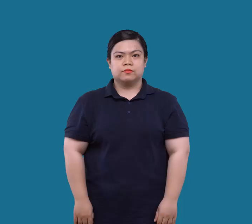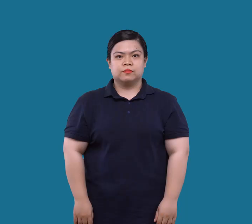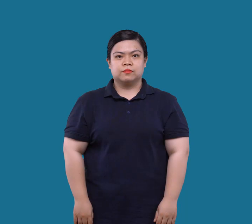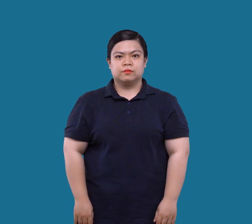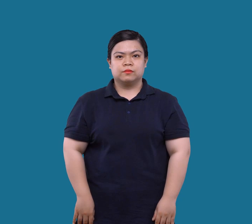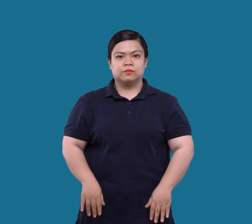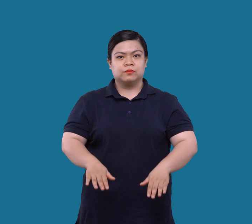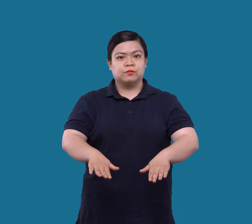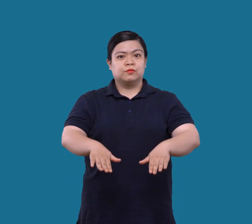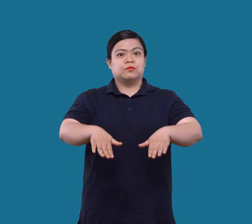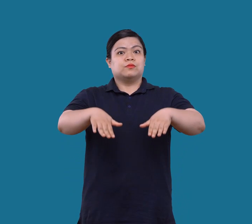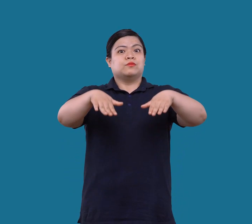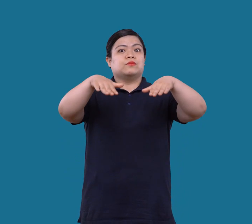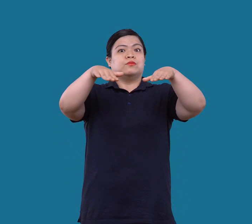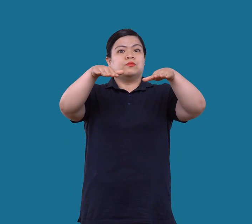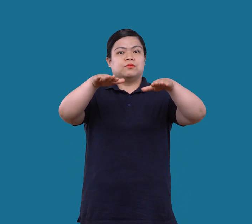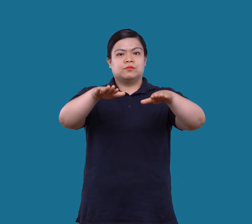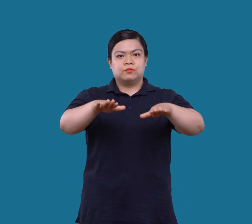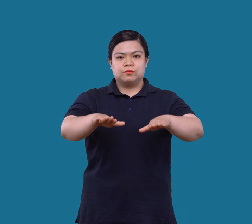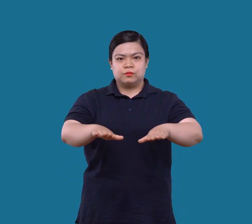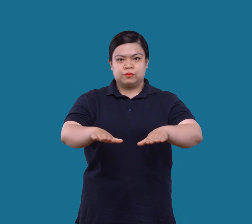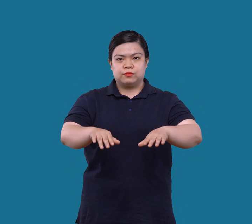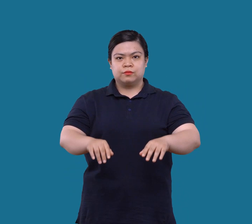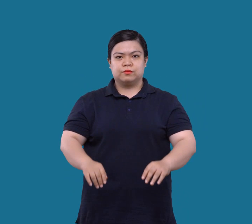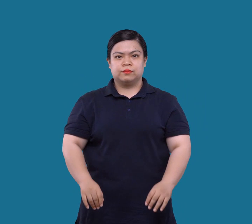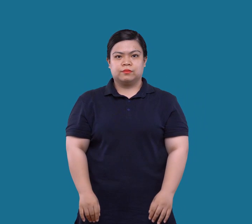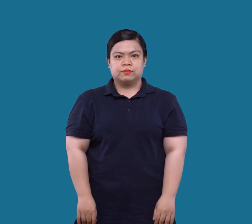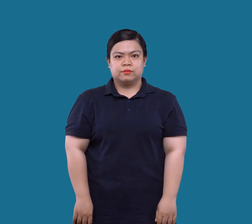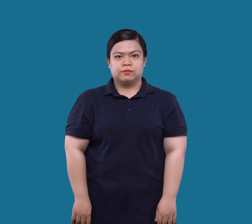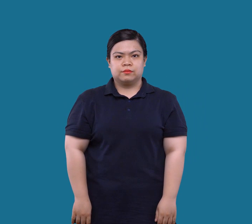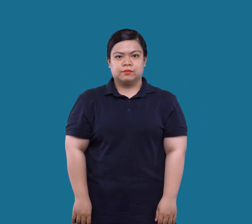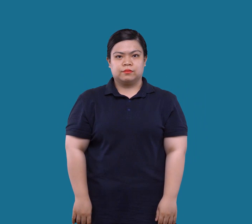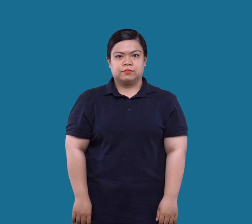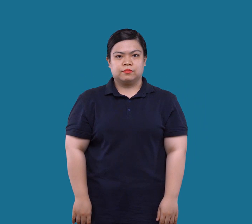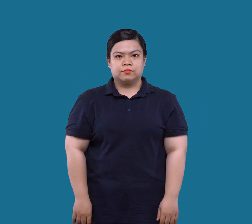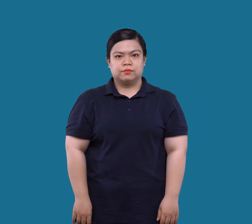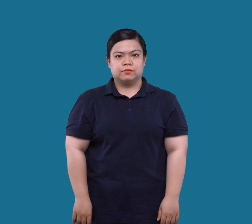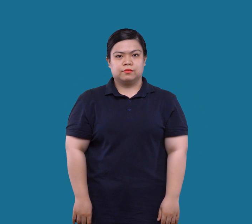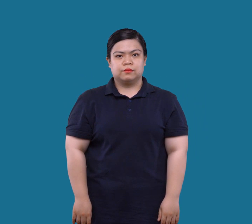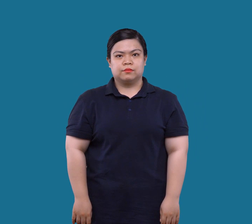triều cường